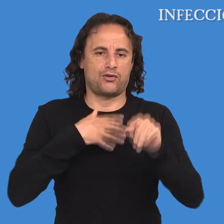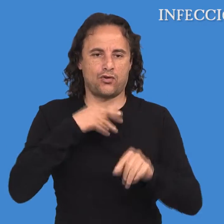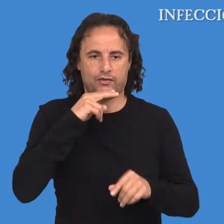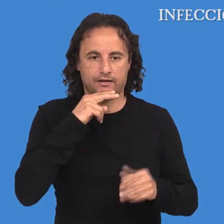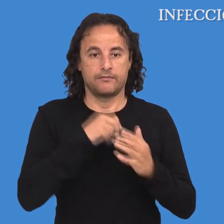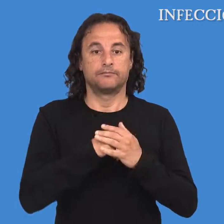pis